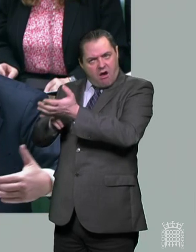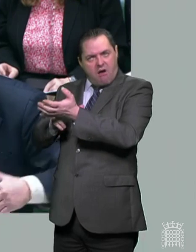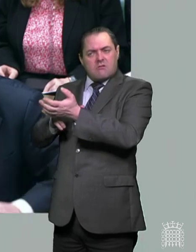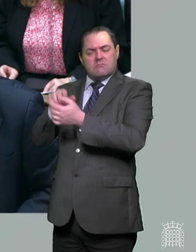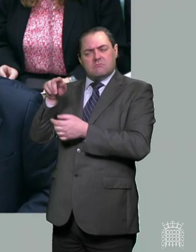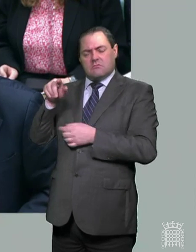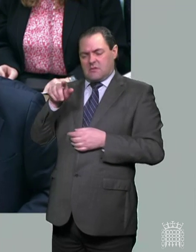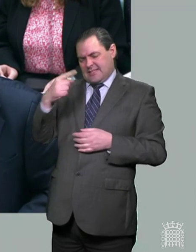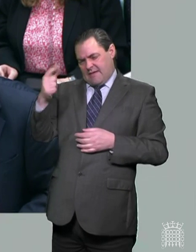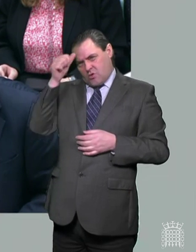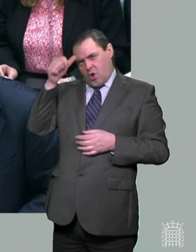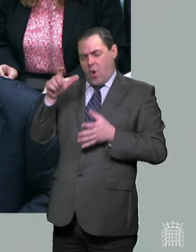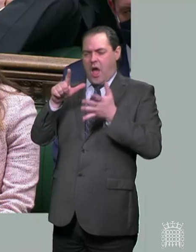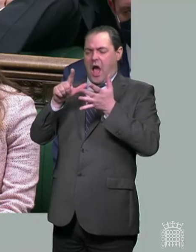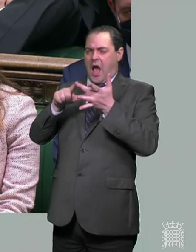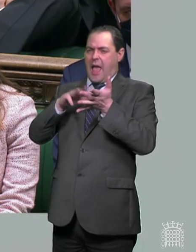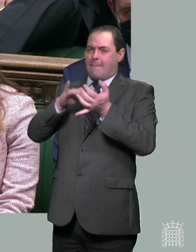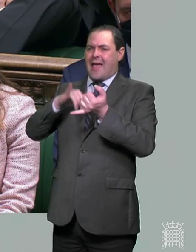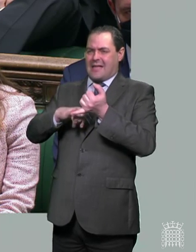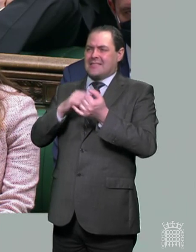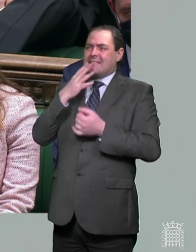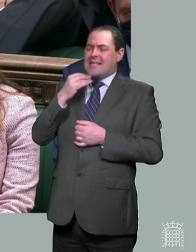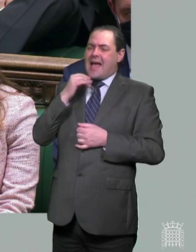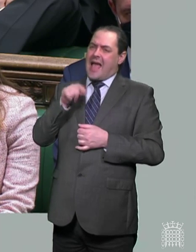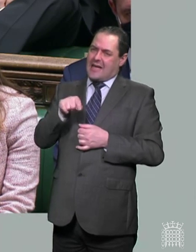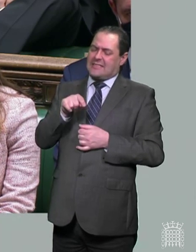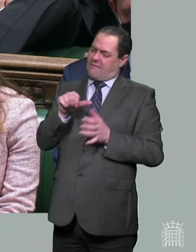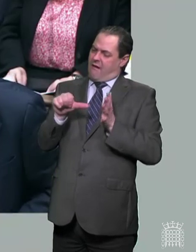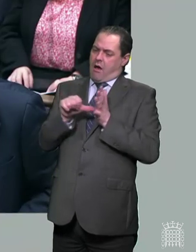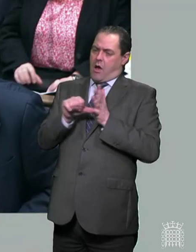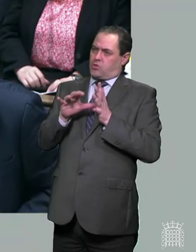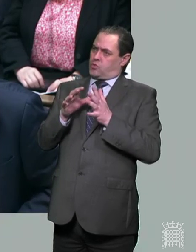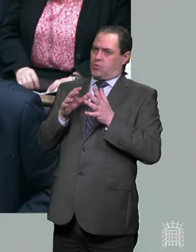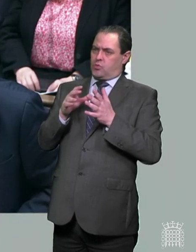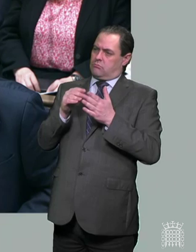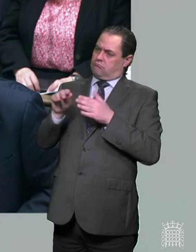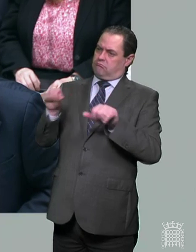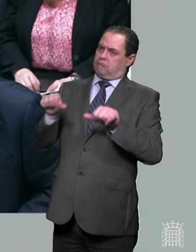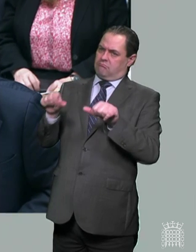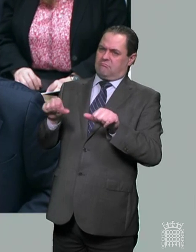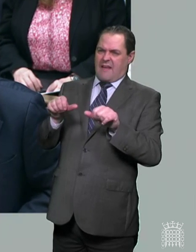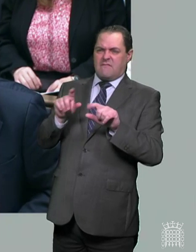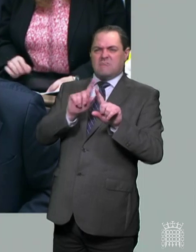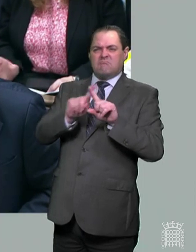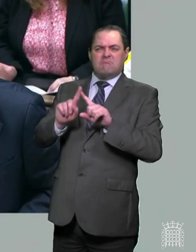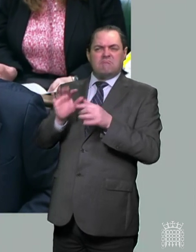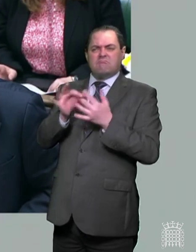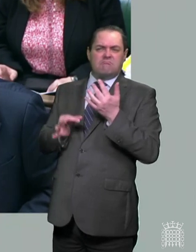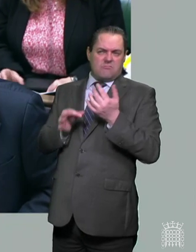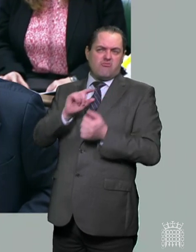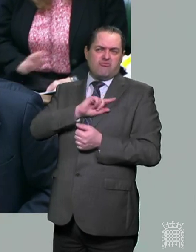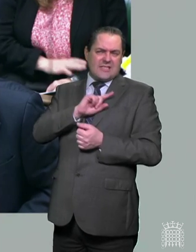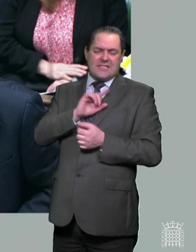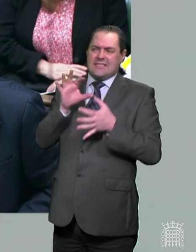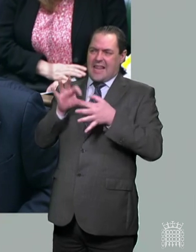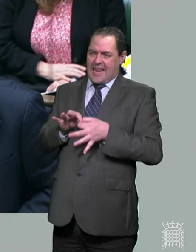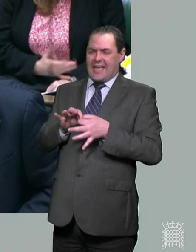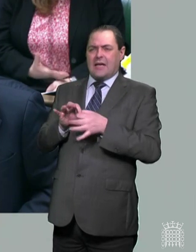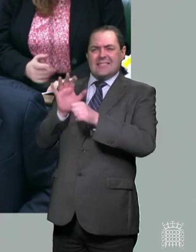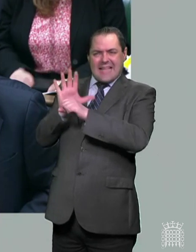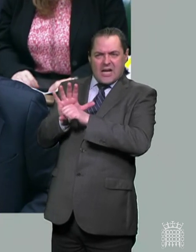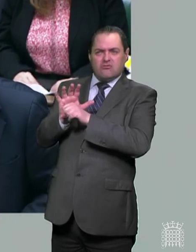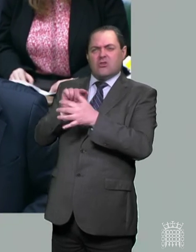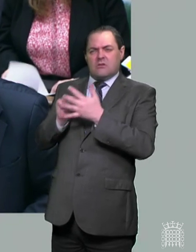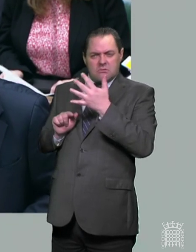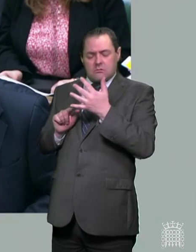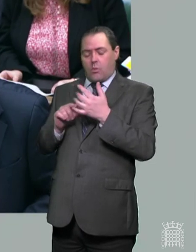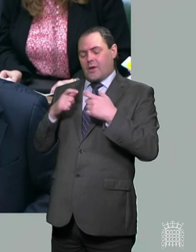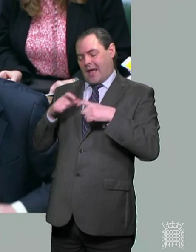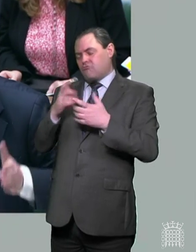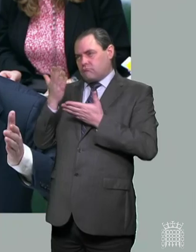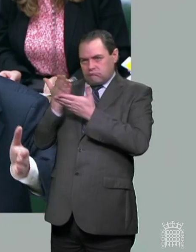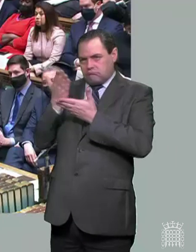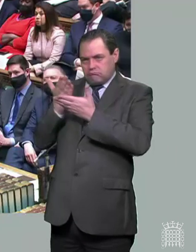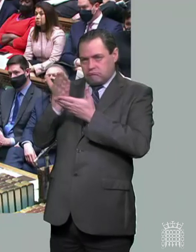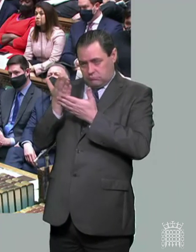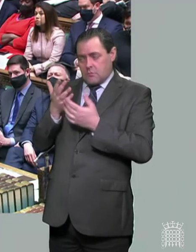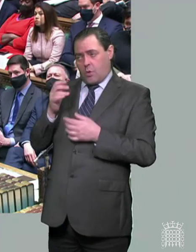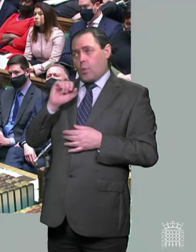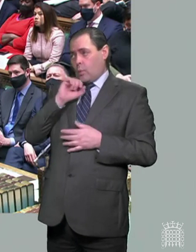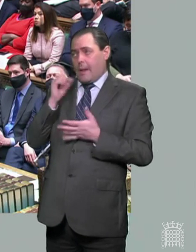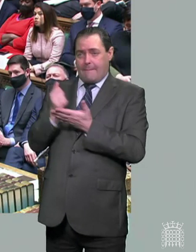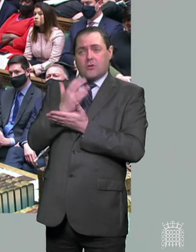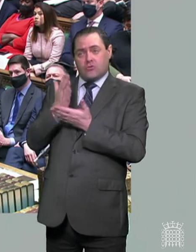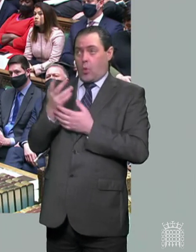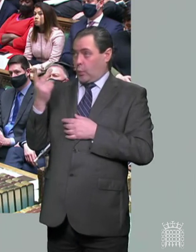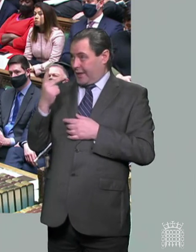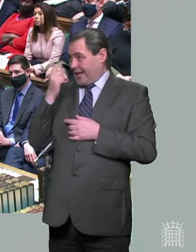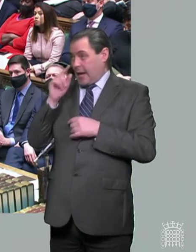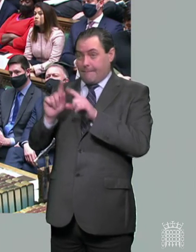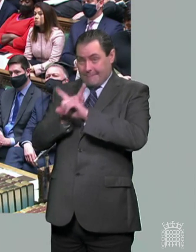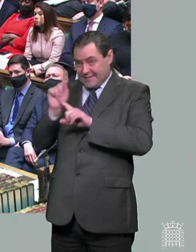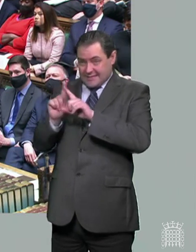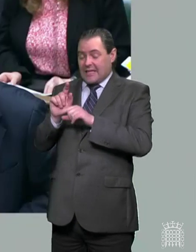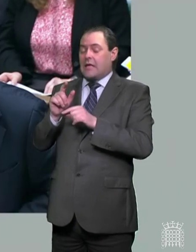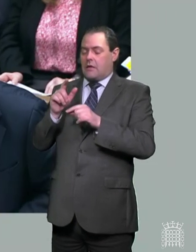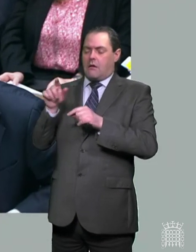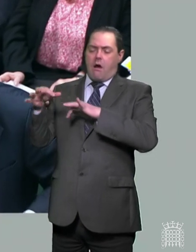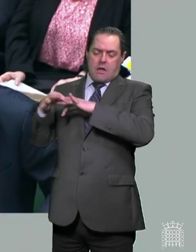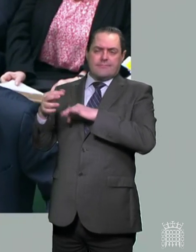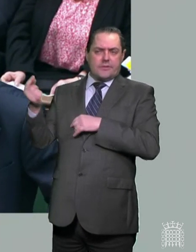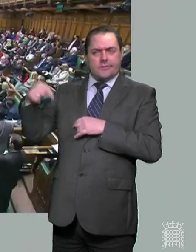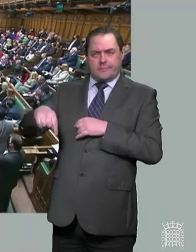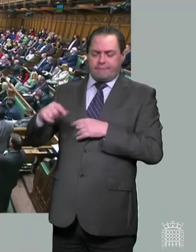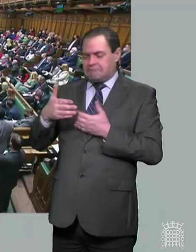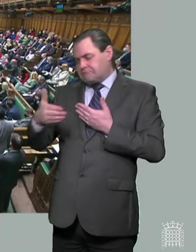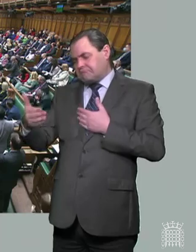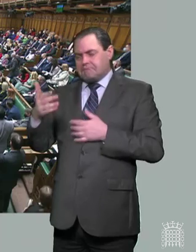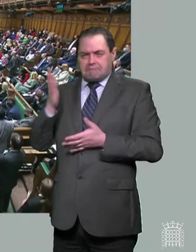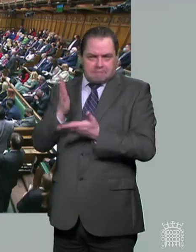As the honourable Lady knows, the International Military Services, or IMS, debt is difficult to settle and square away for all sorts of reasons to do with sanctions, but we will continue to work on it and I will certainly make sure that we have another meeting with Richard Ratcliffe in due course.